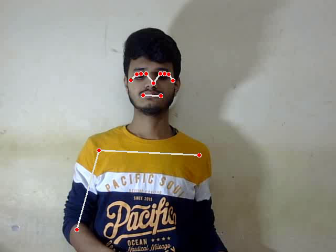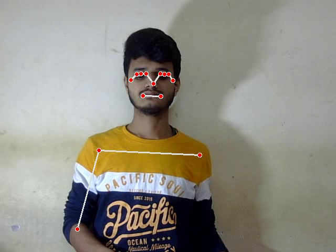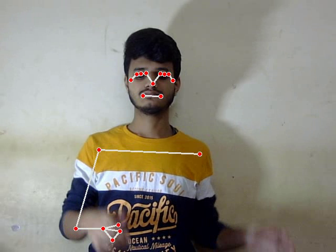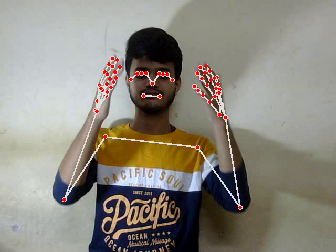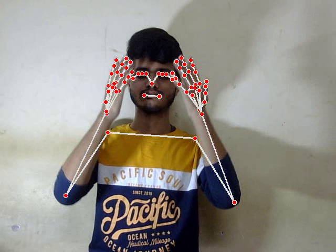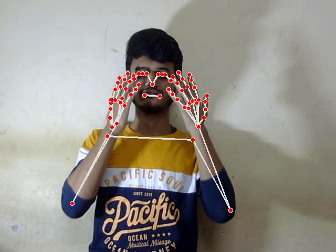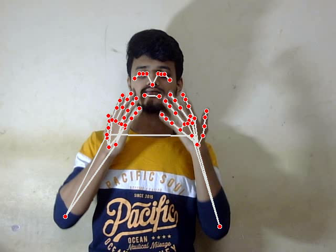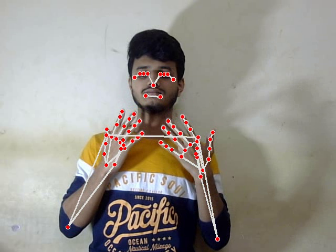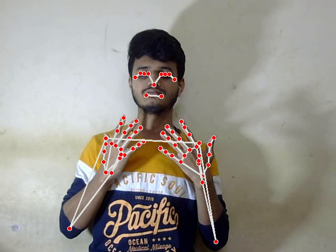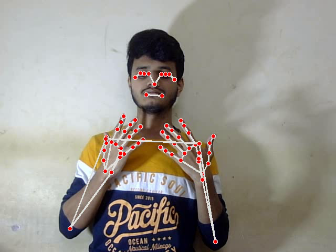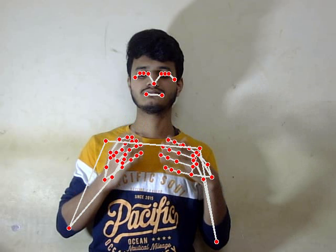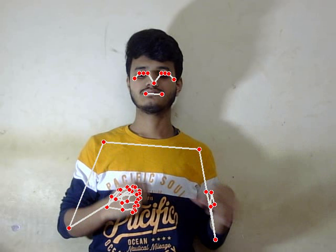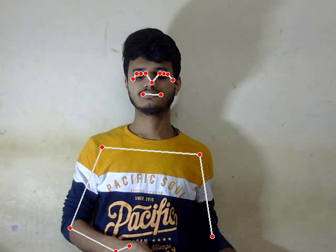sad